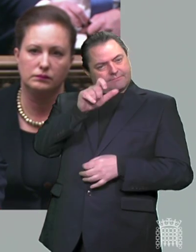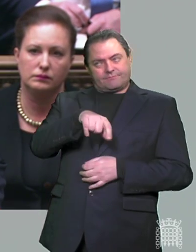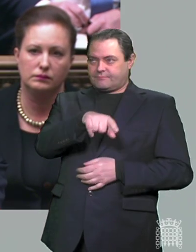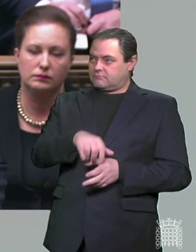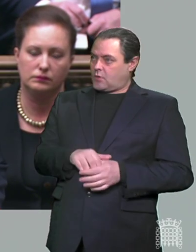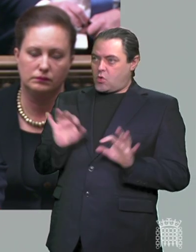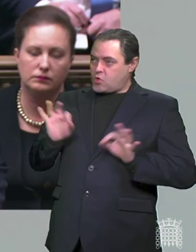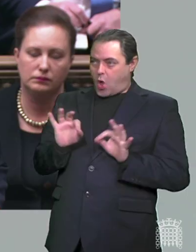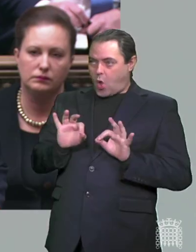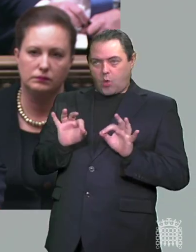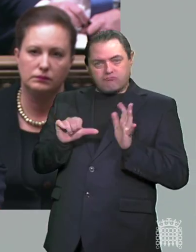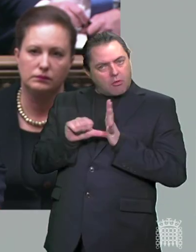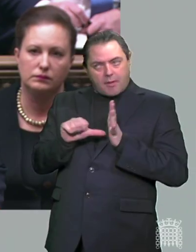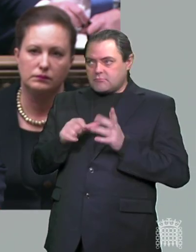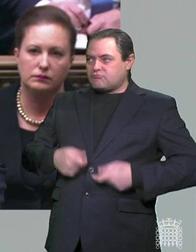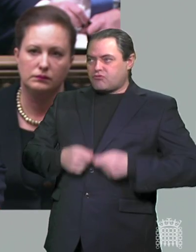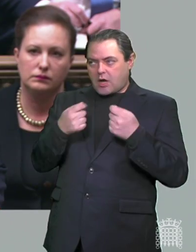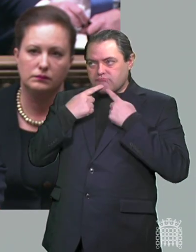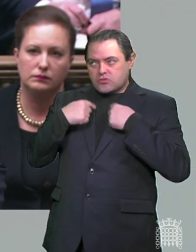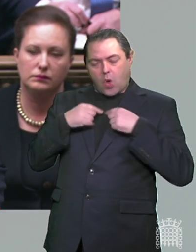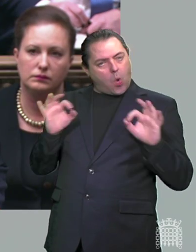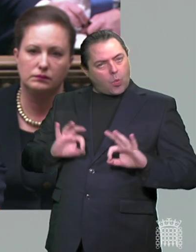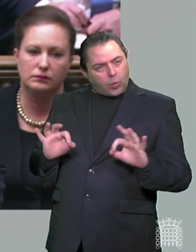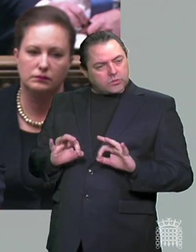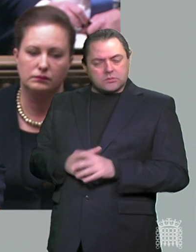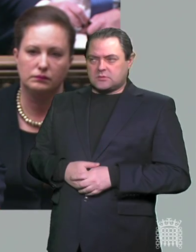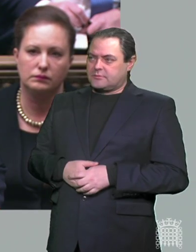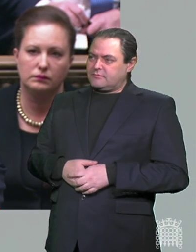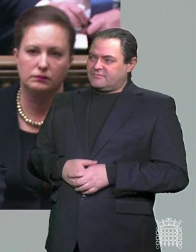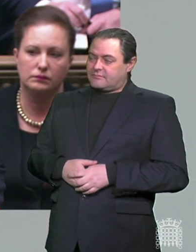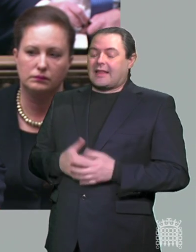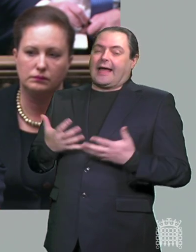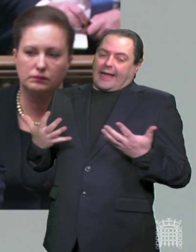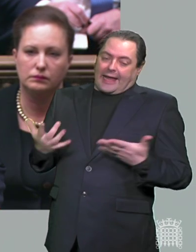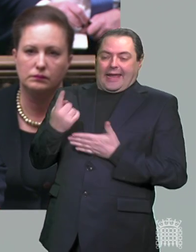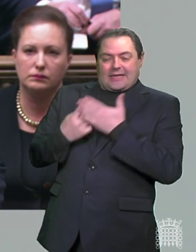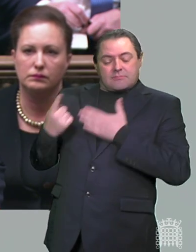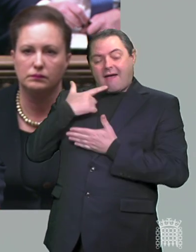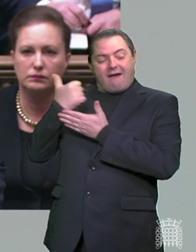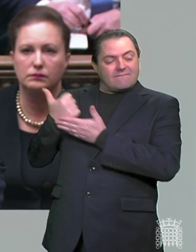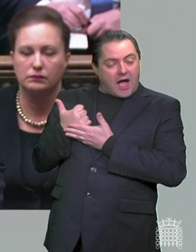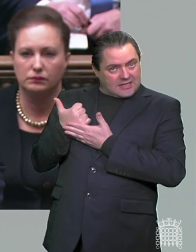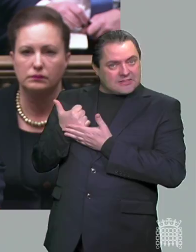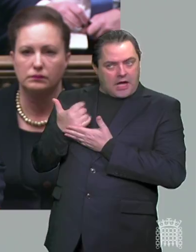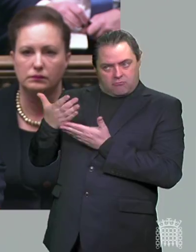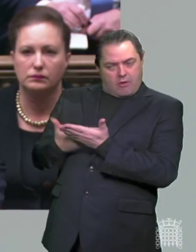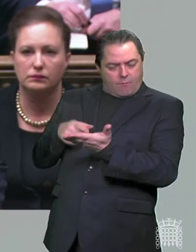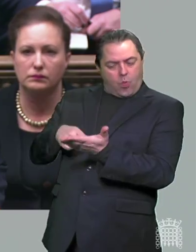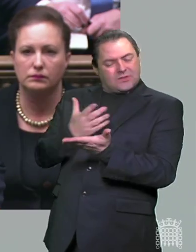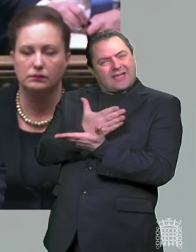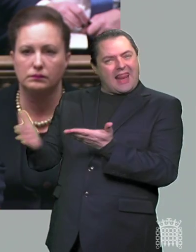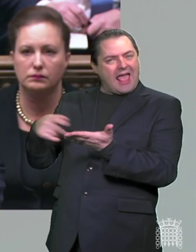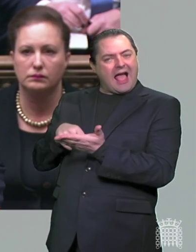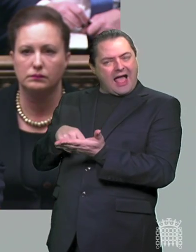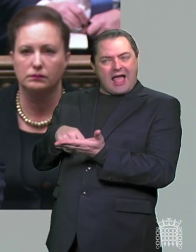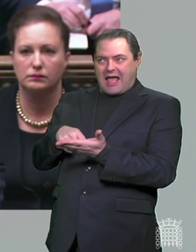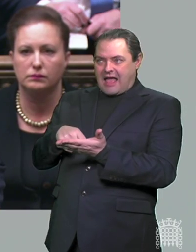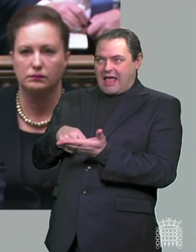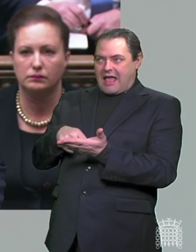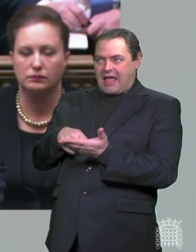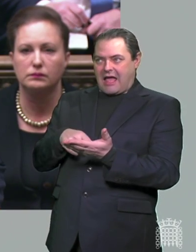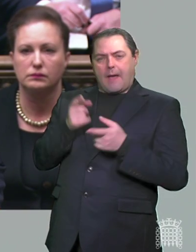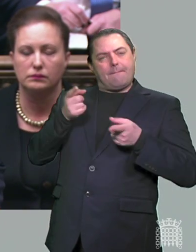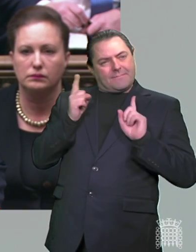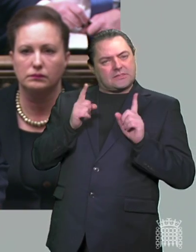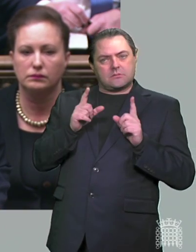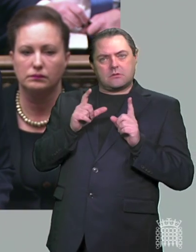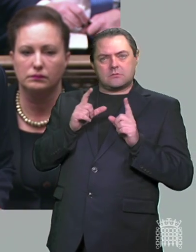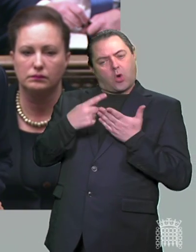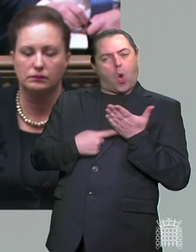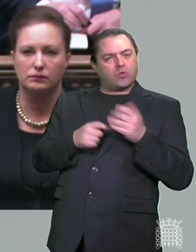No issues were raised with me at the time of his appointment, but as the independent adviser’s report makes clear, there was a serious breach of the ministerial code.